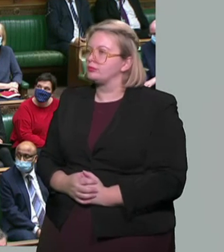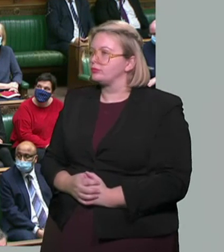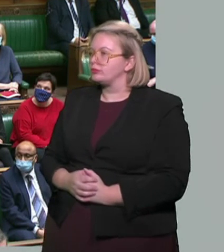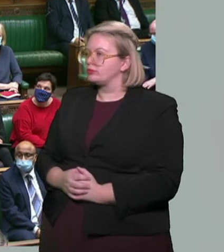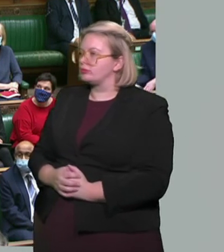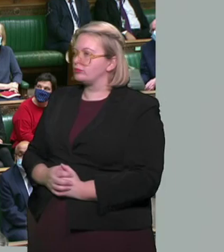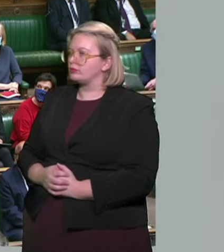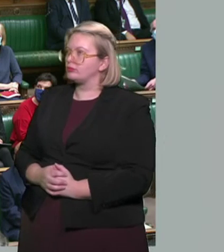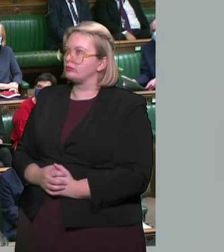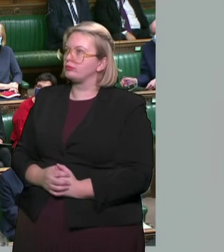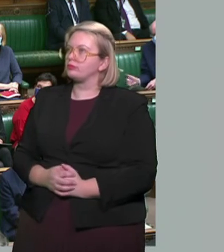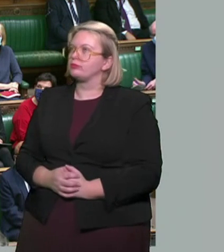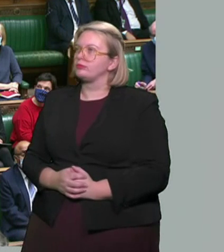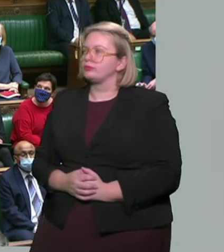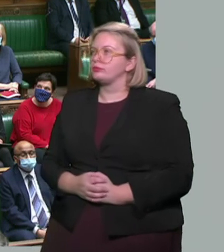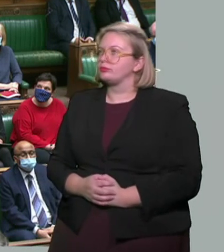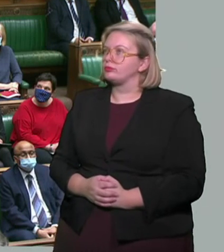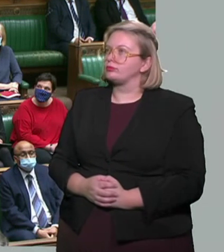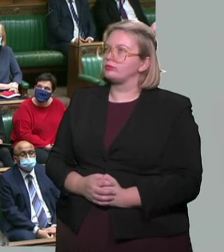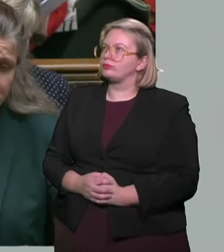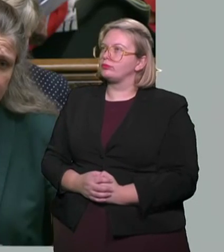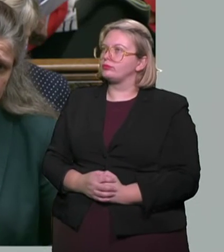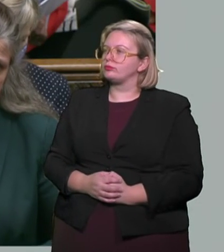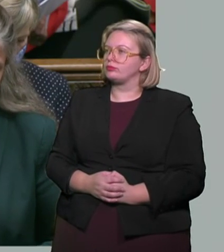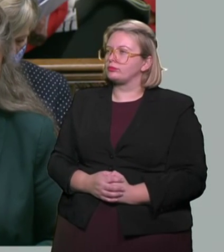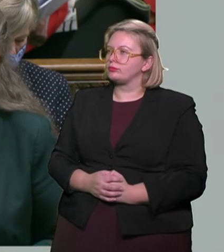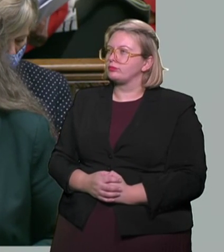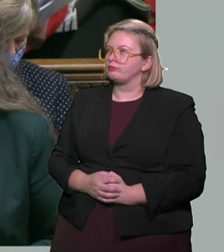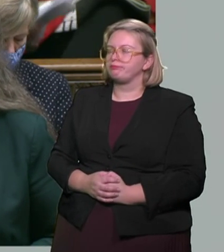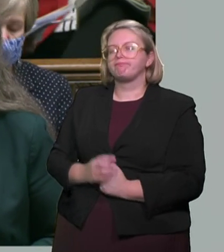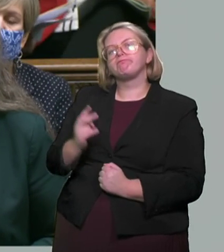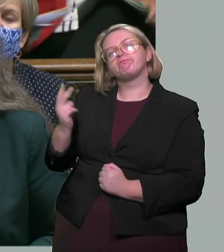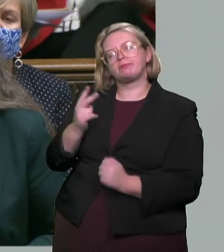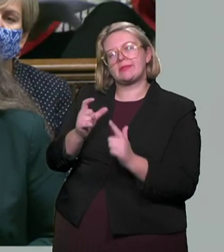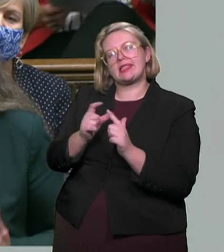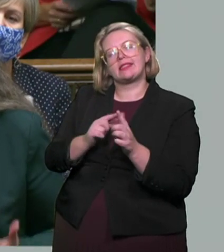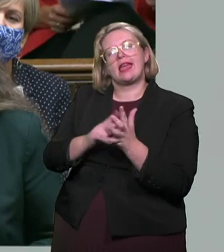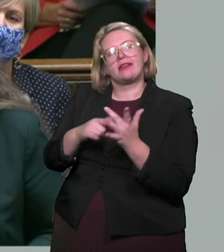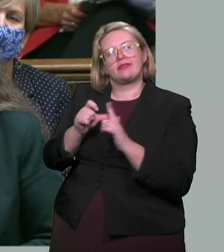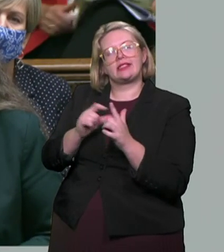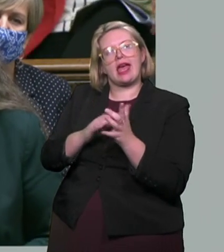David Amess and James Brokenshire were both tragically taken from us.